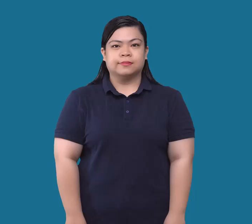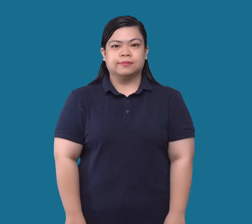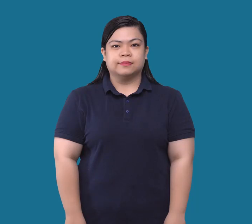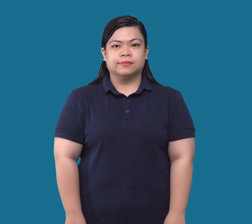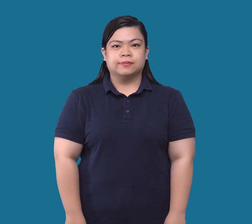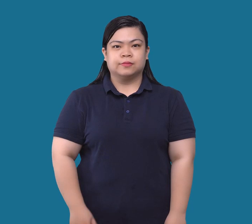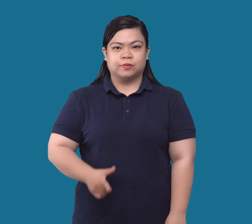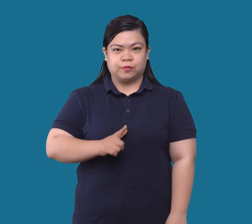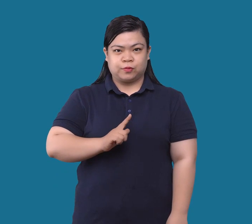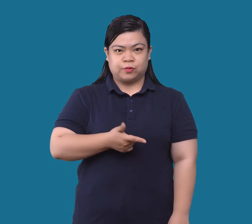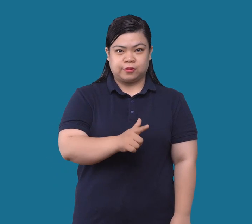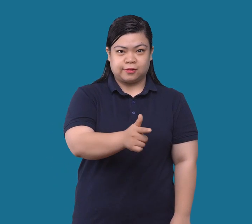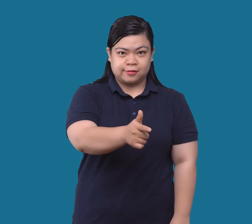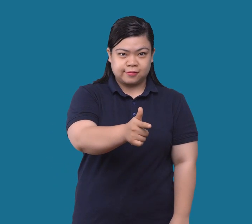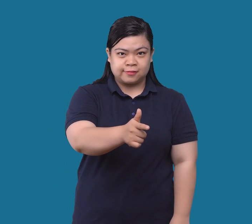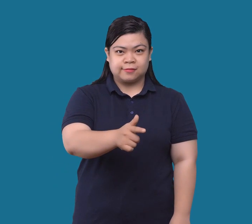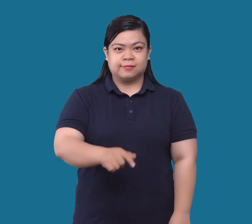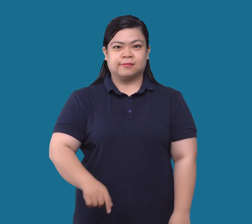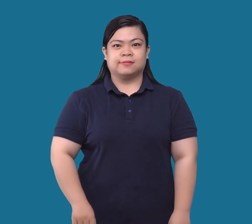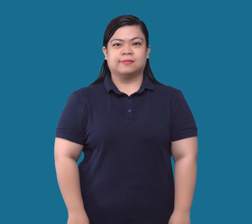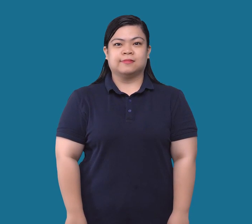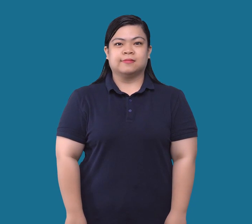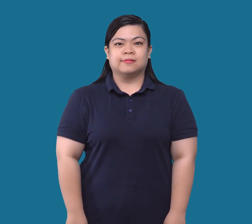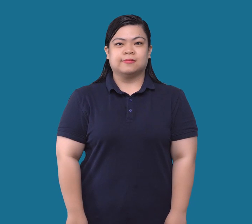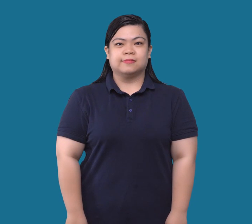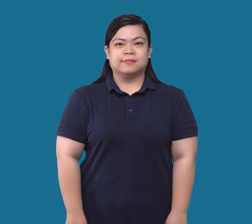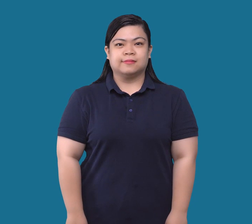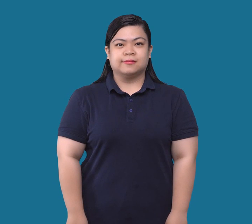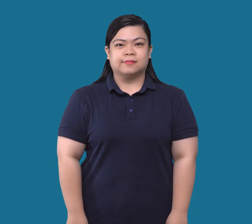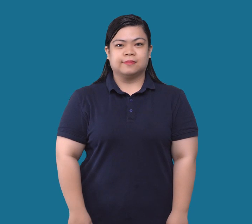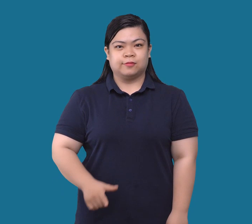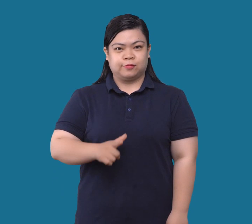thuận lợi